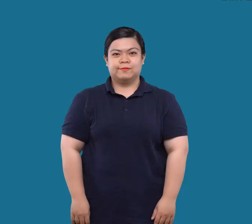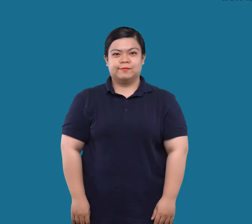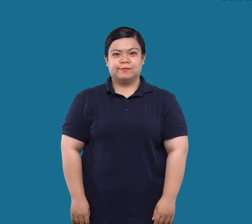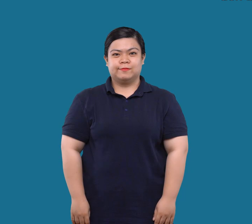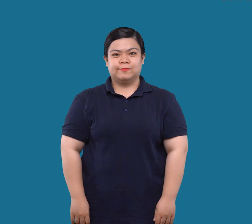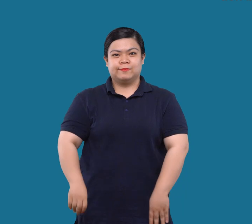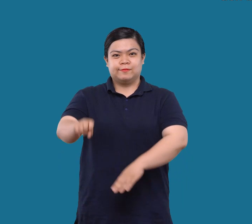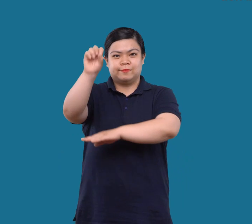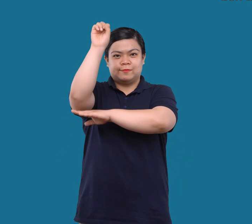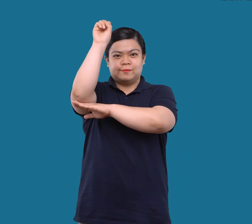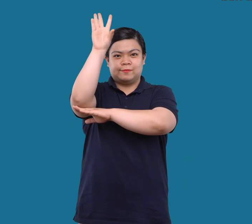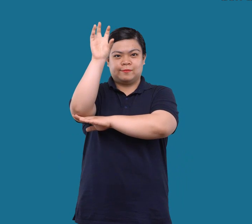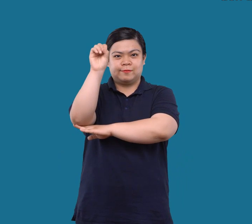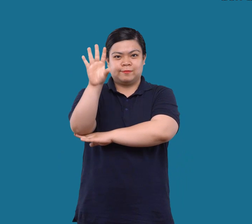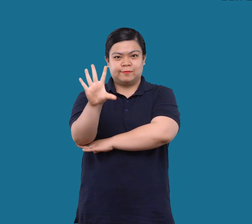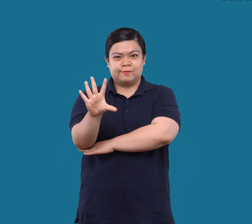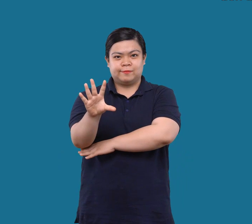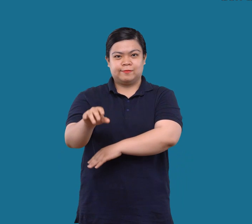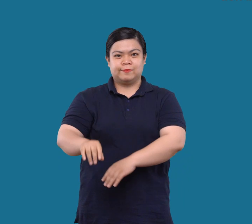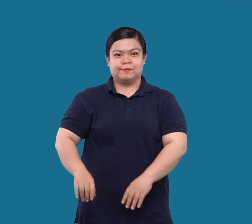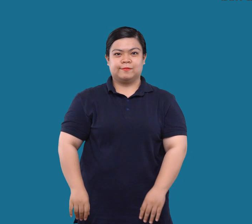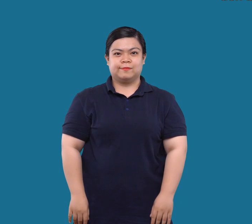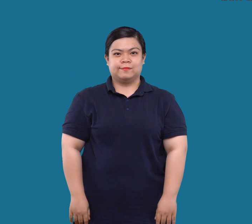đèn báo giao thông